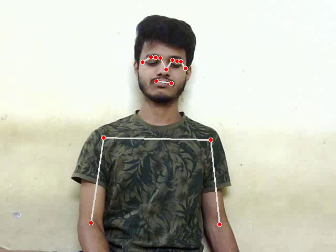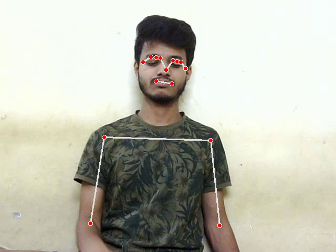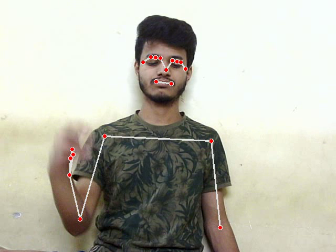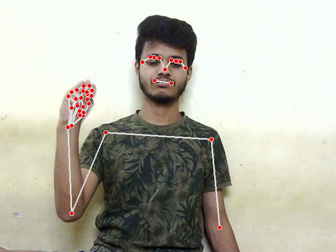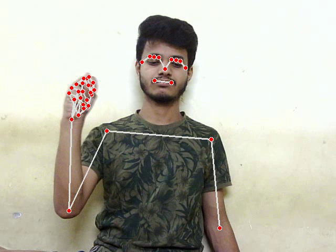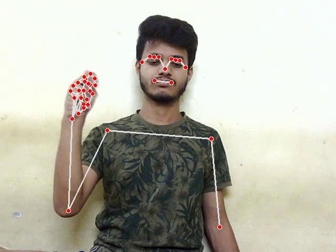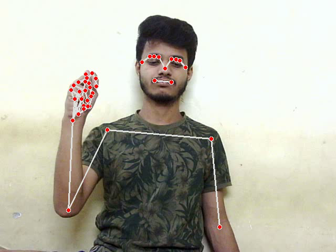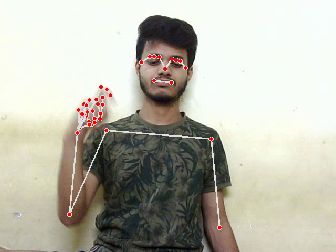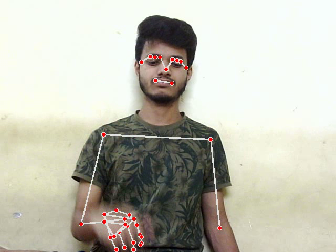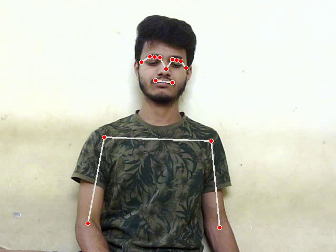bathroom